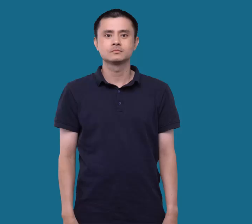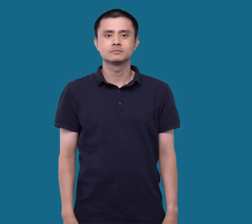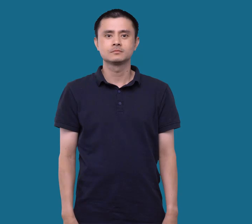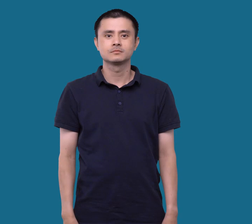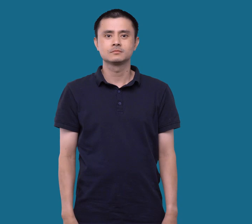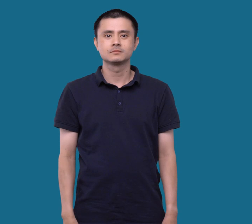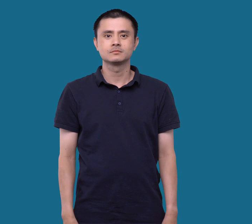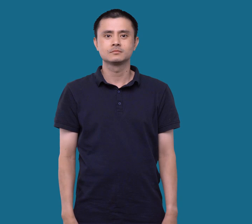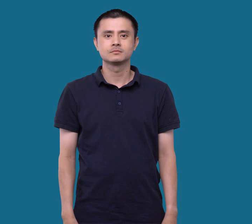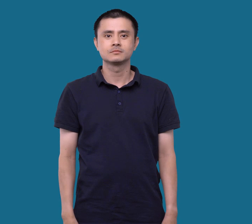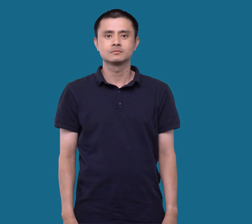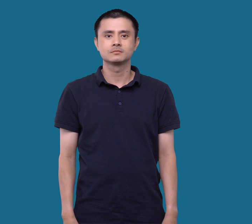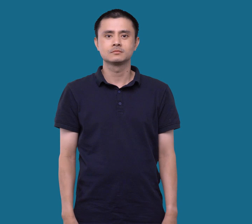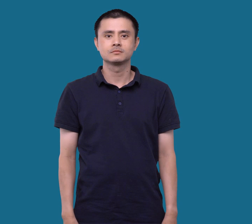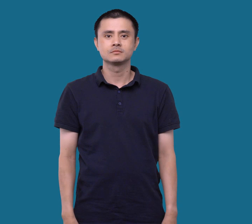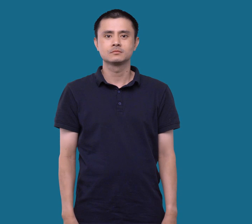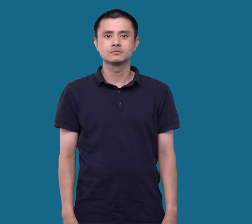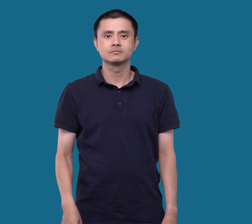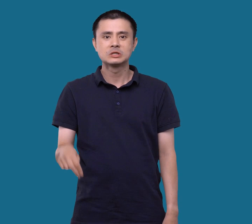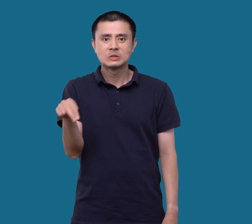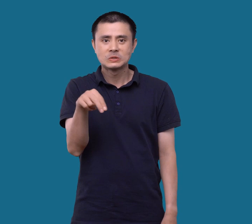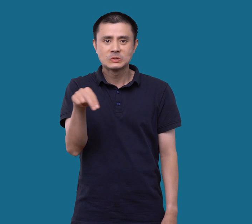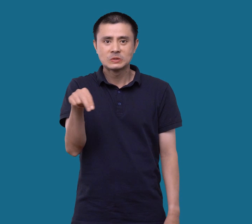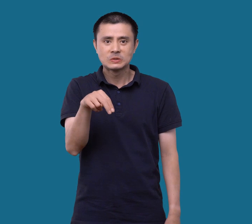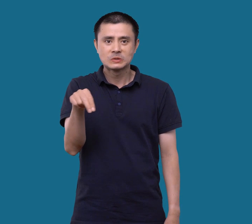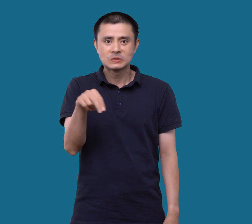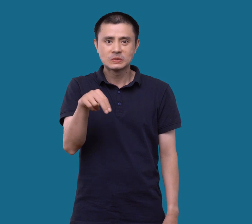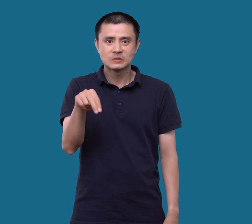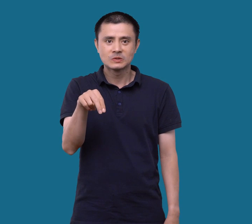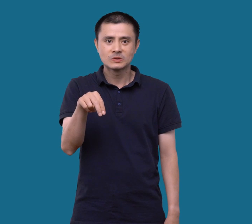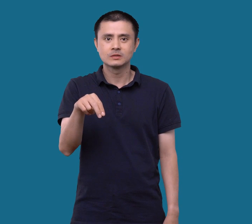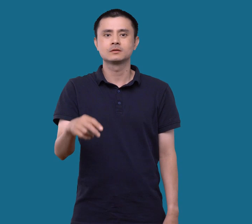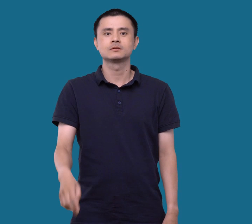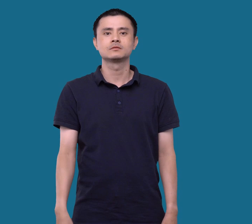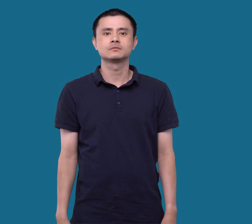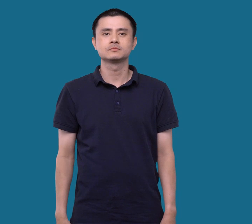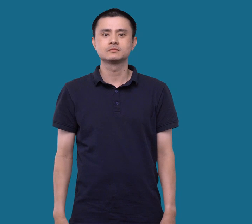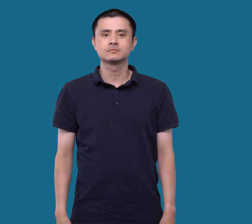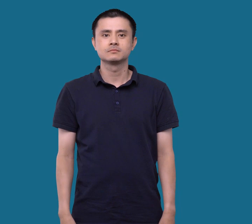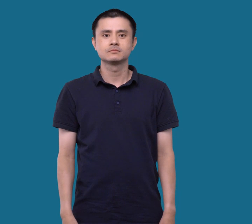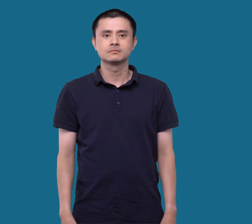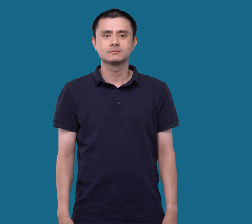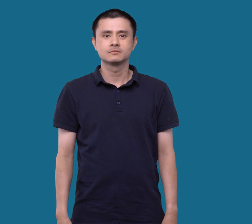ngộ nghĩnh